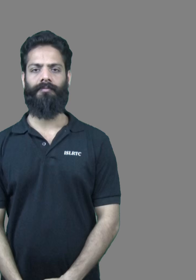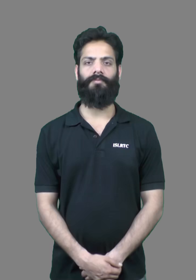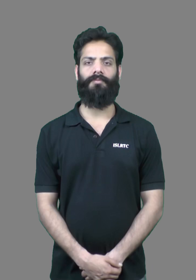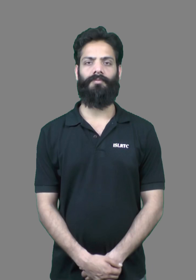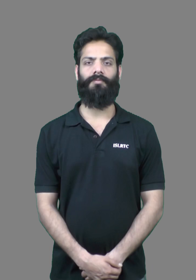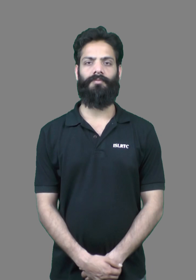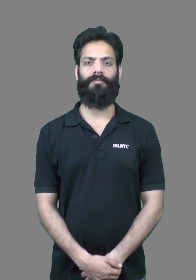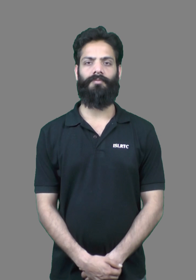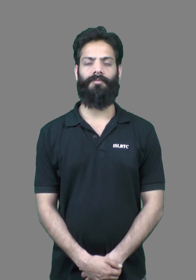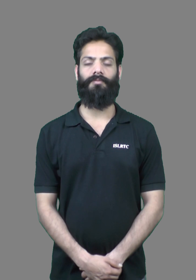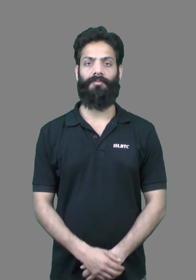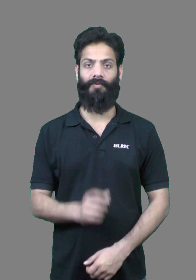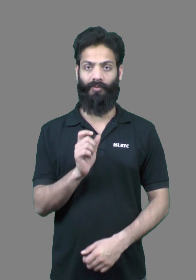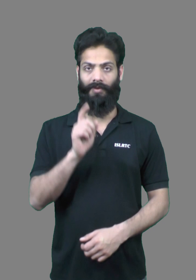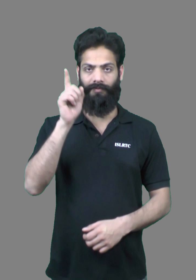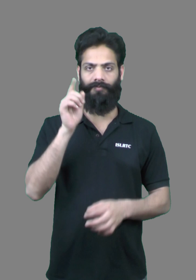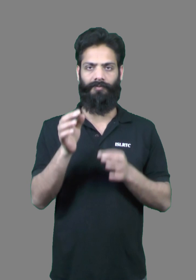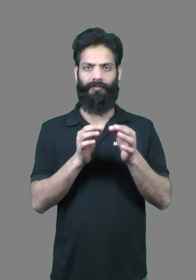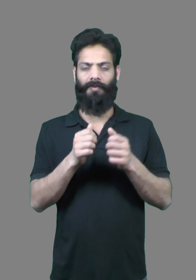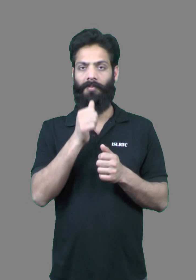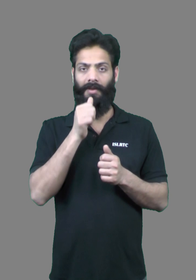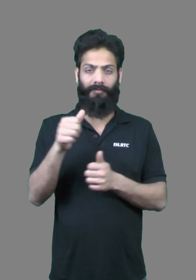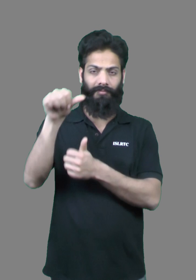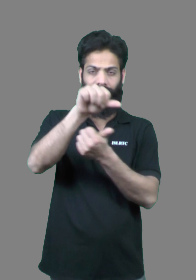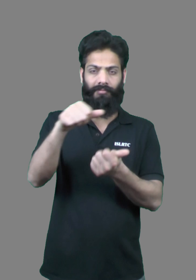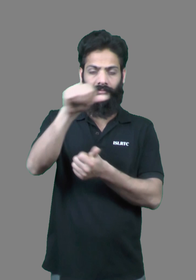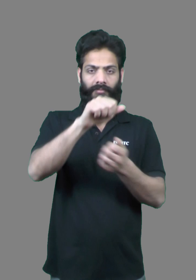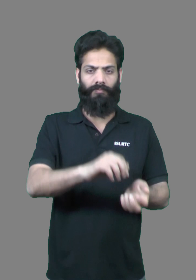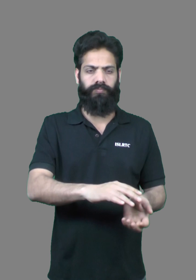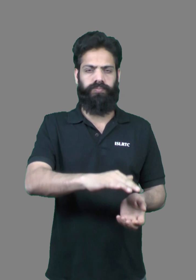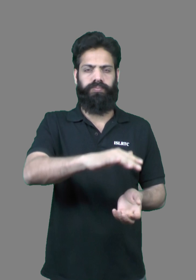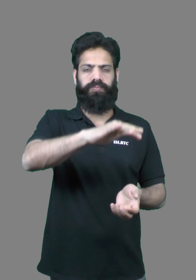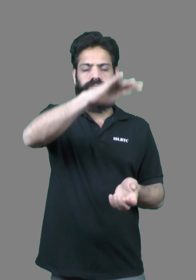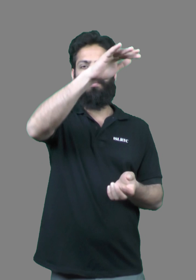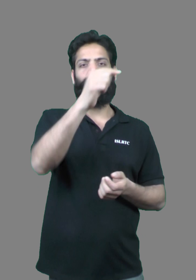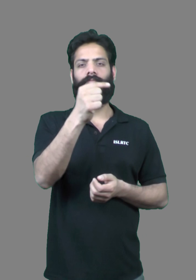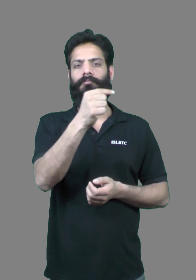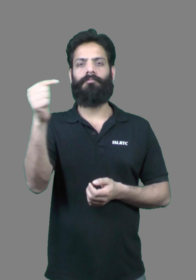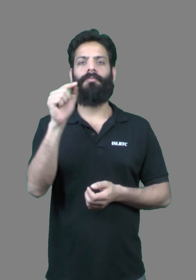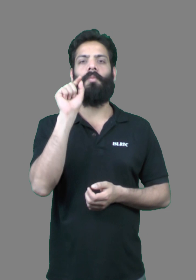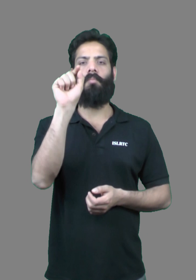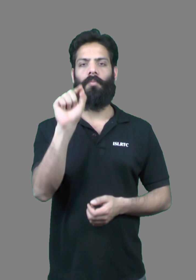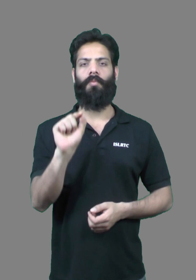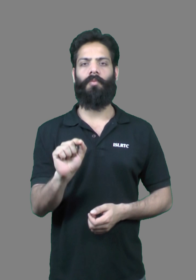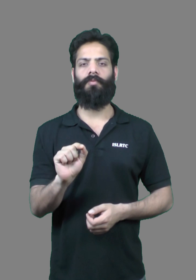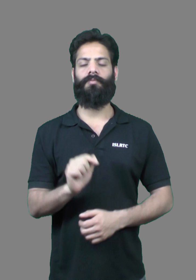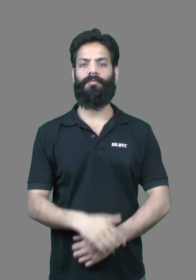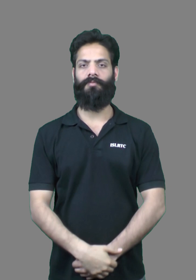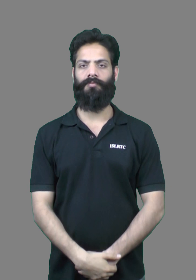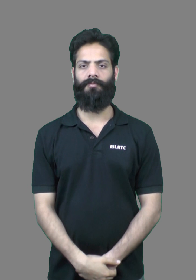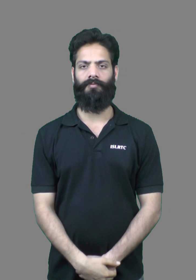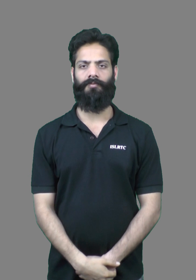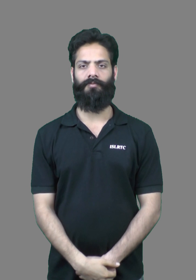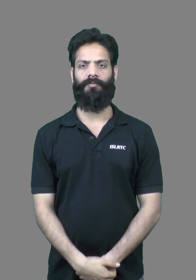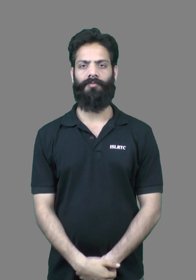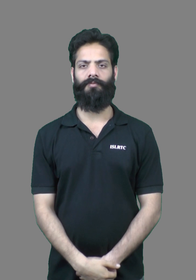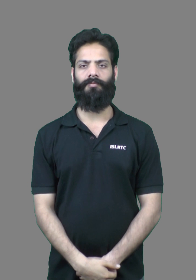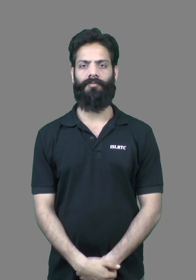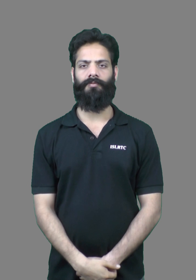Losses Due to Exessive Water